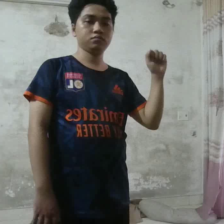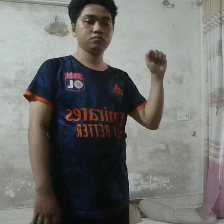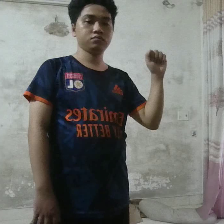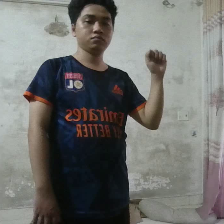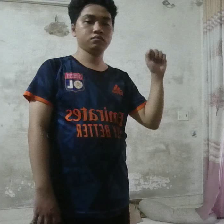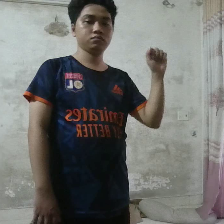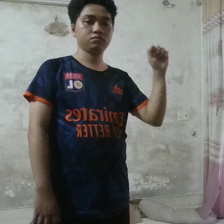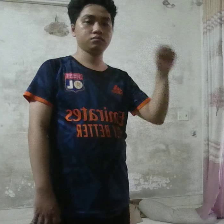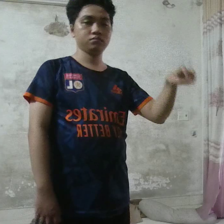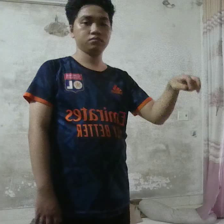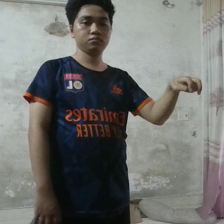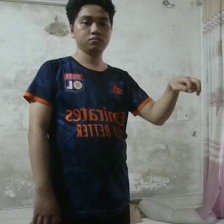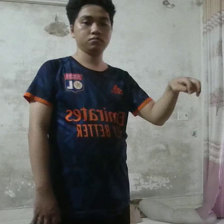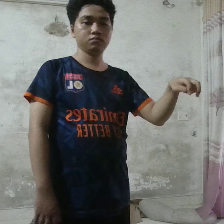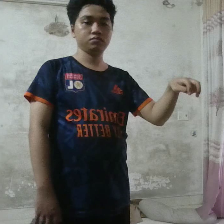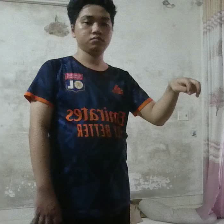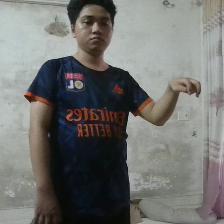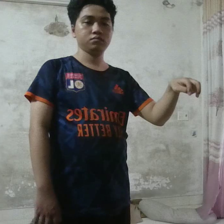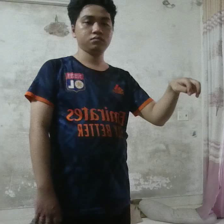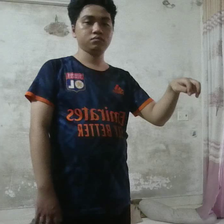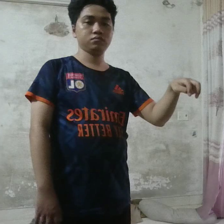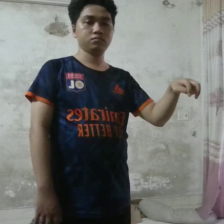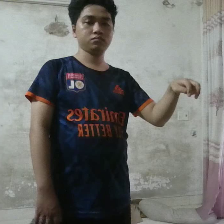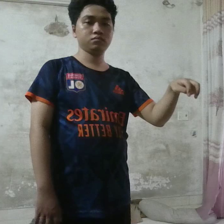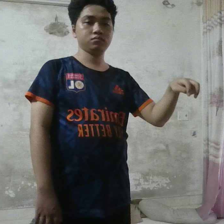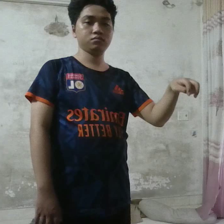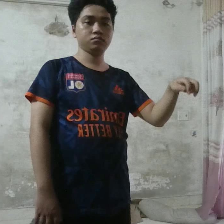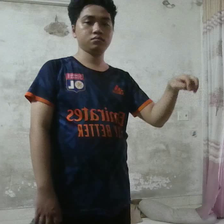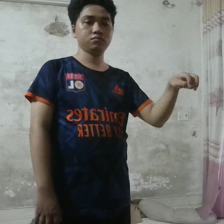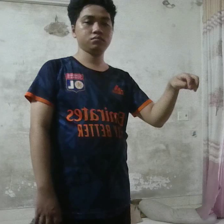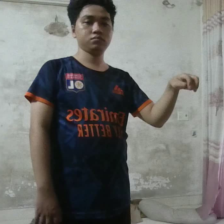â